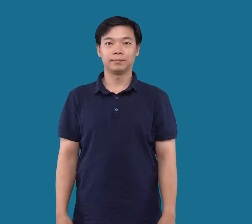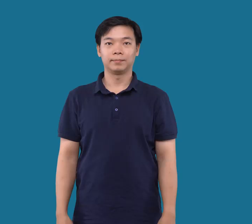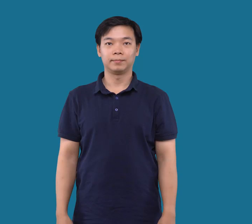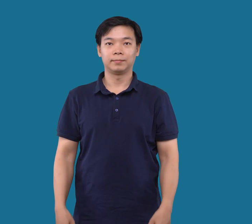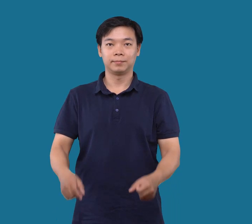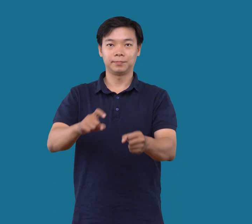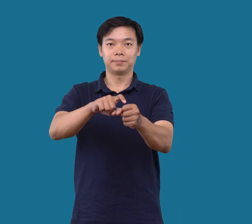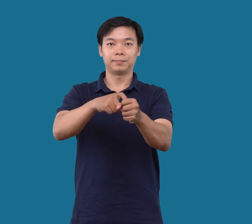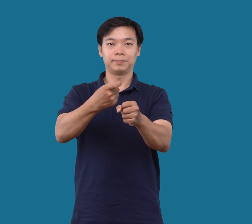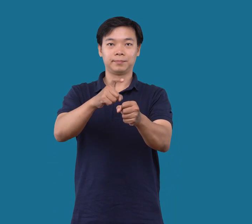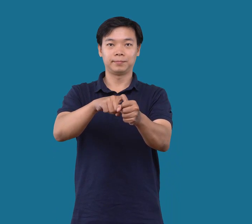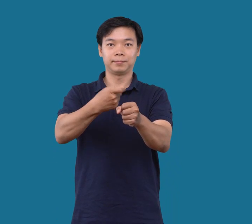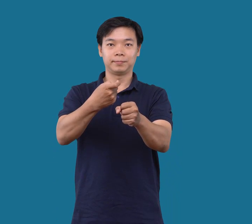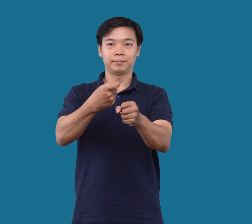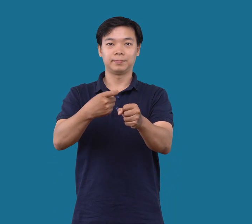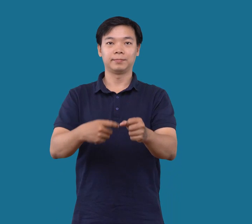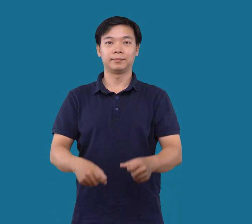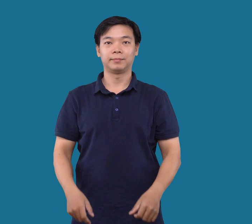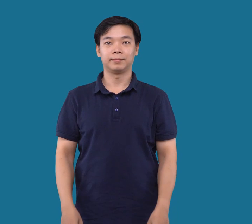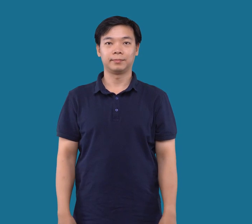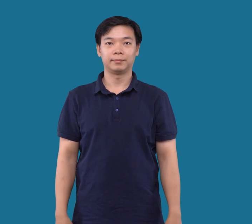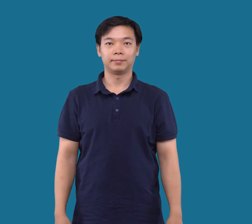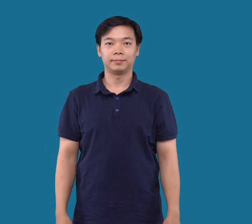con ốc